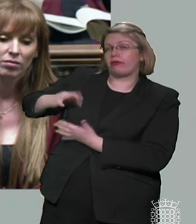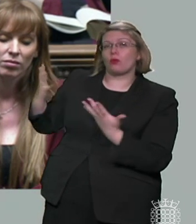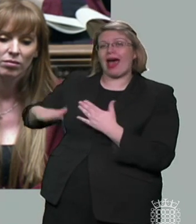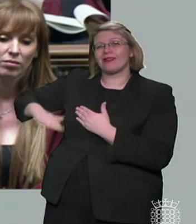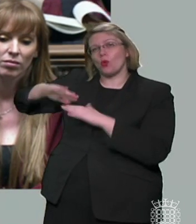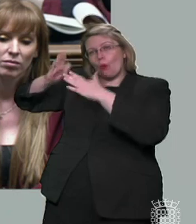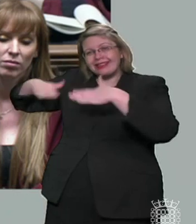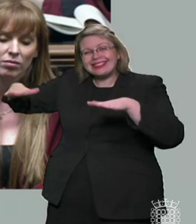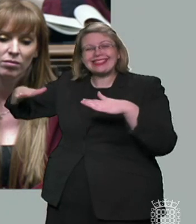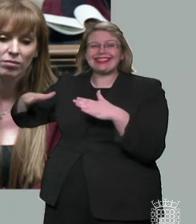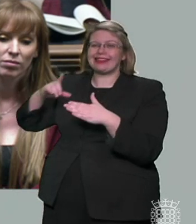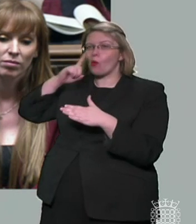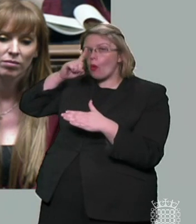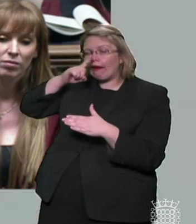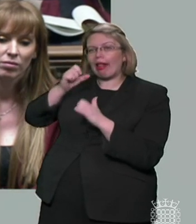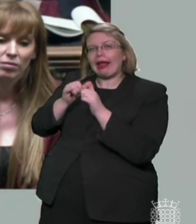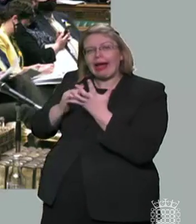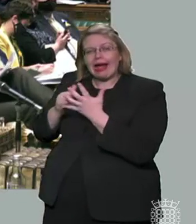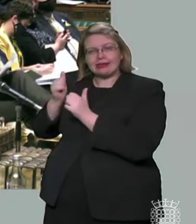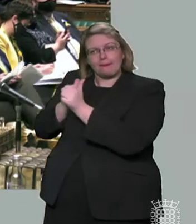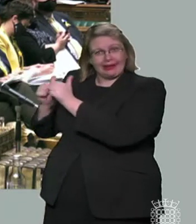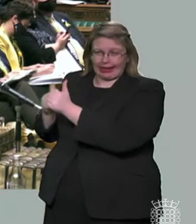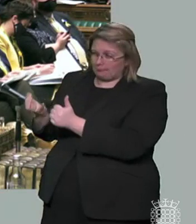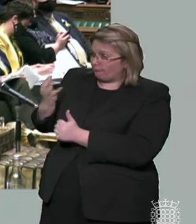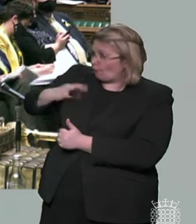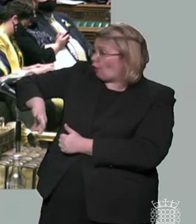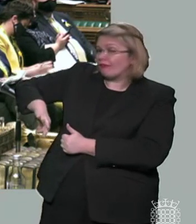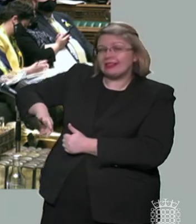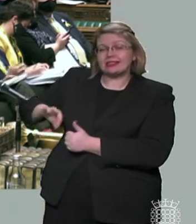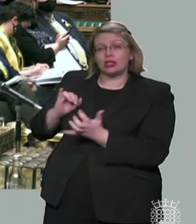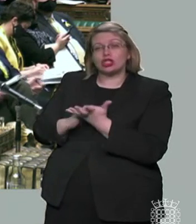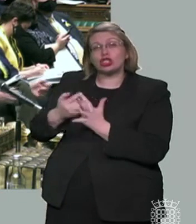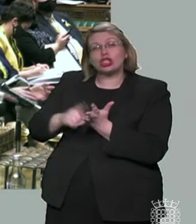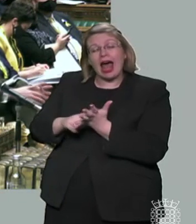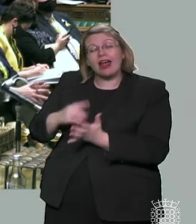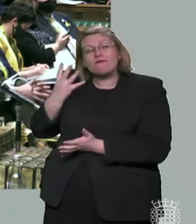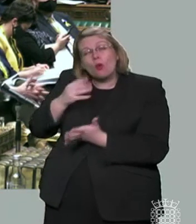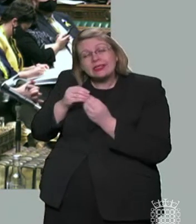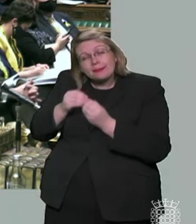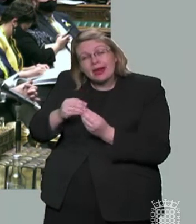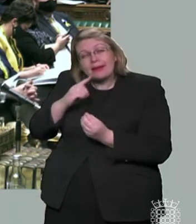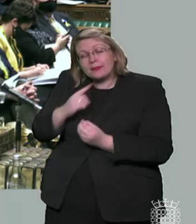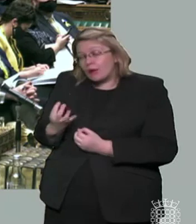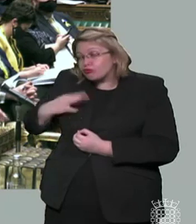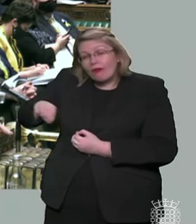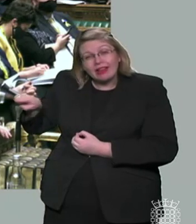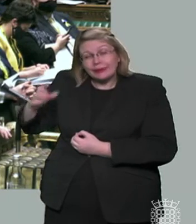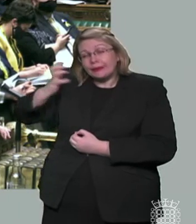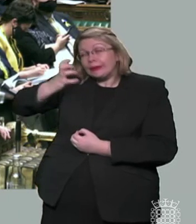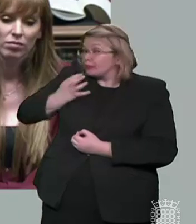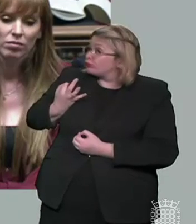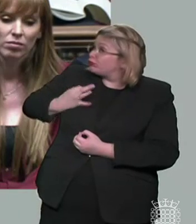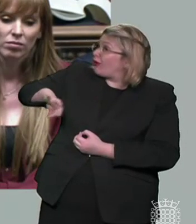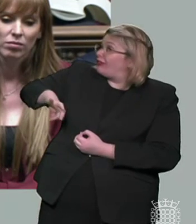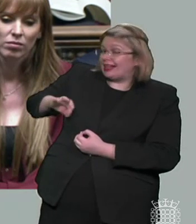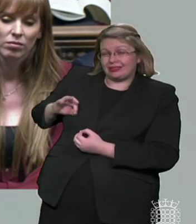BP made £9.5 billion, Shell made £14 billion—in their own words,